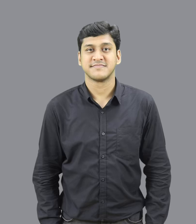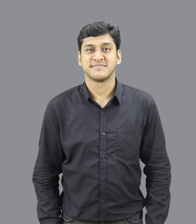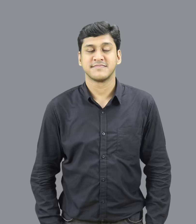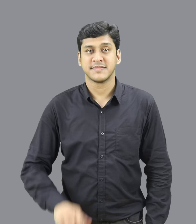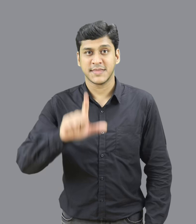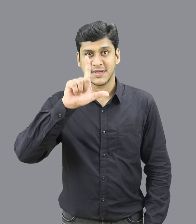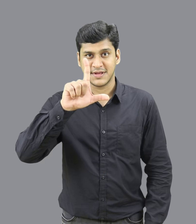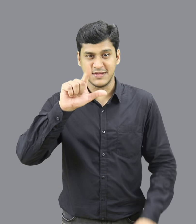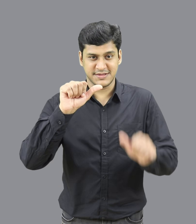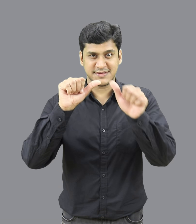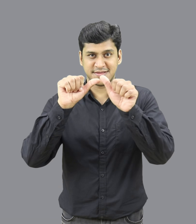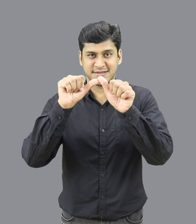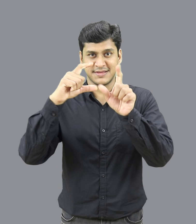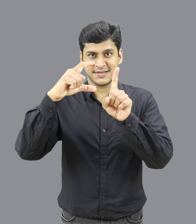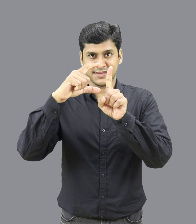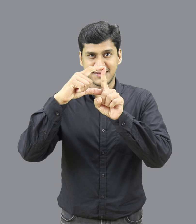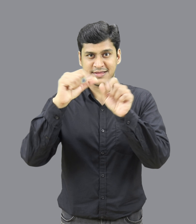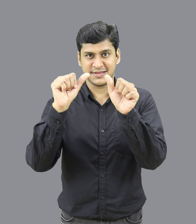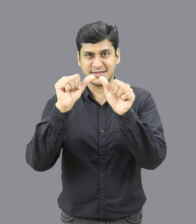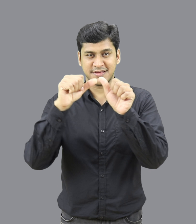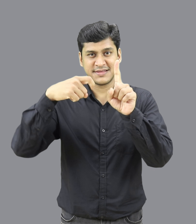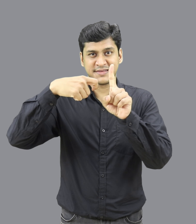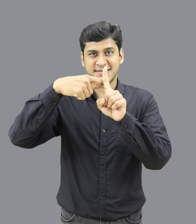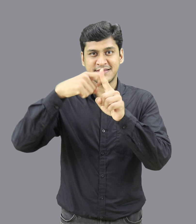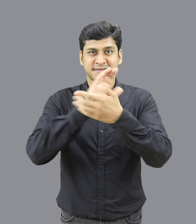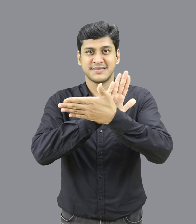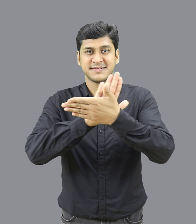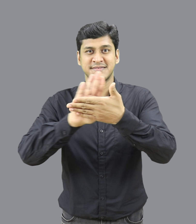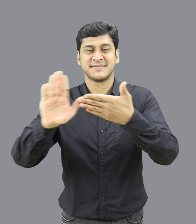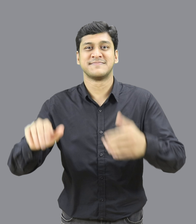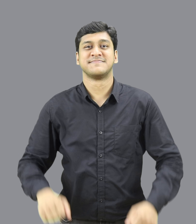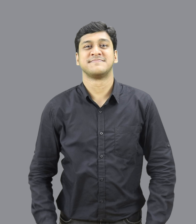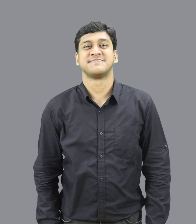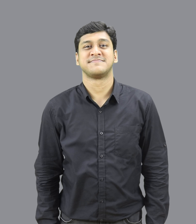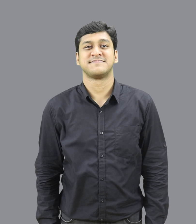Ladakh